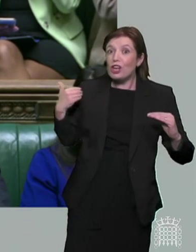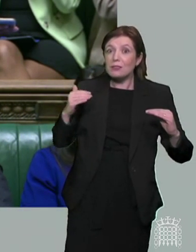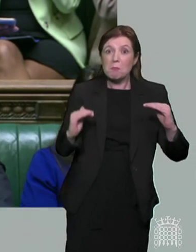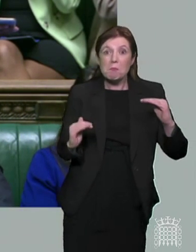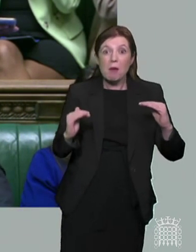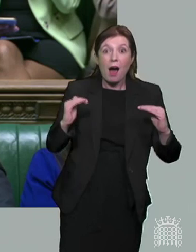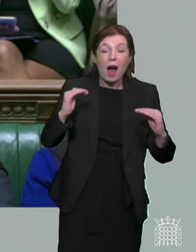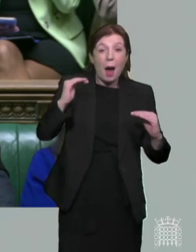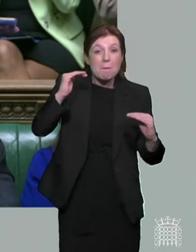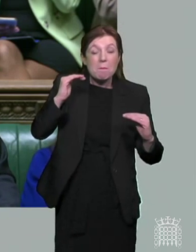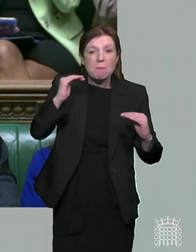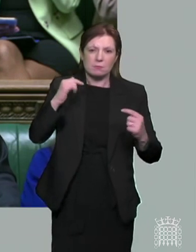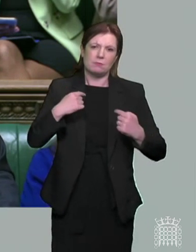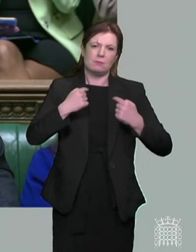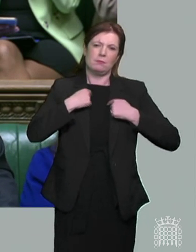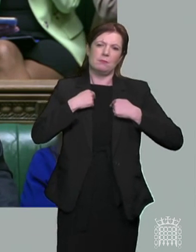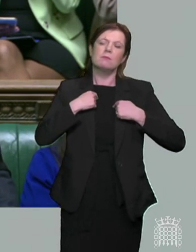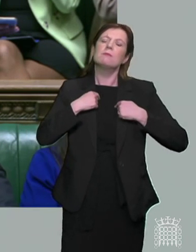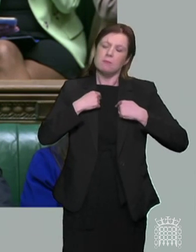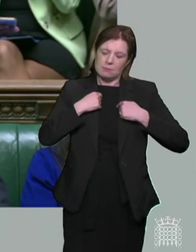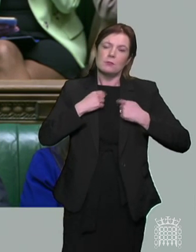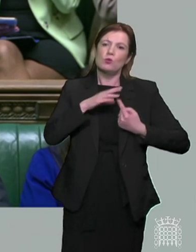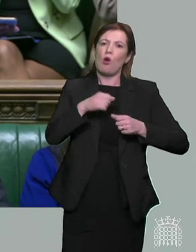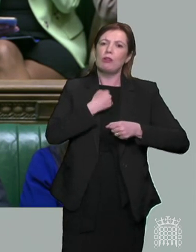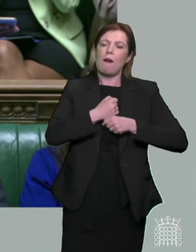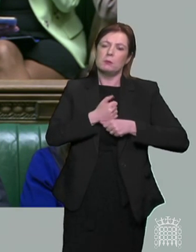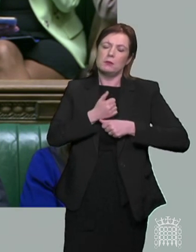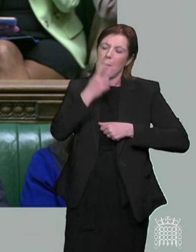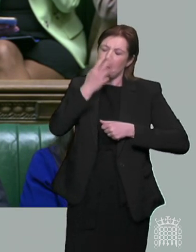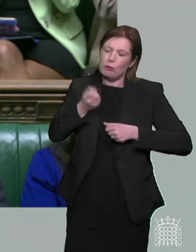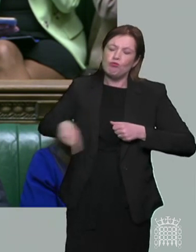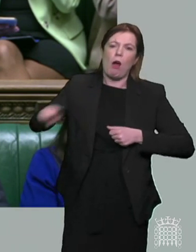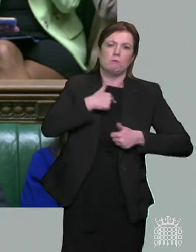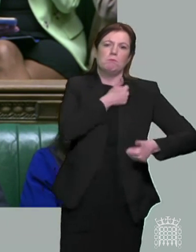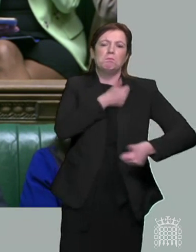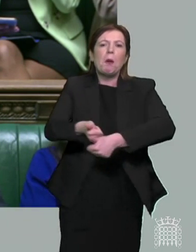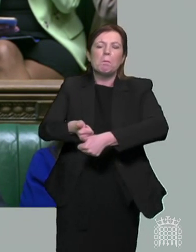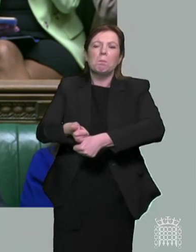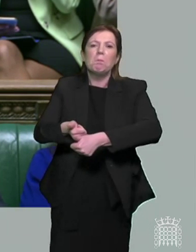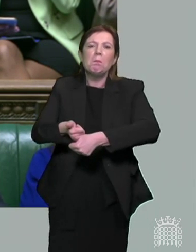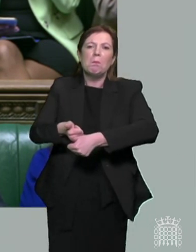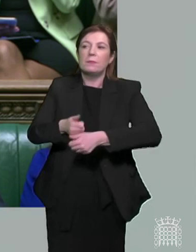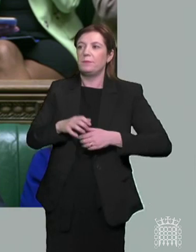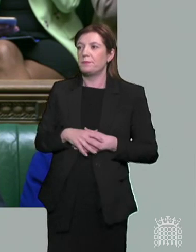This party will always be on the side of pensioners.